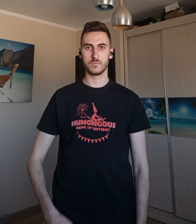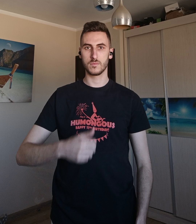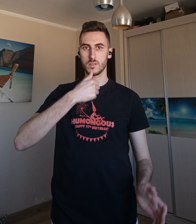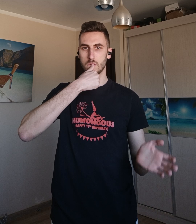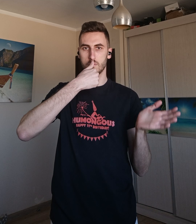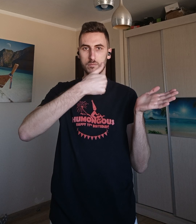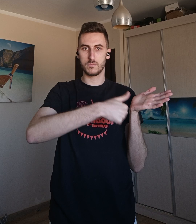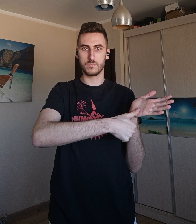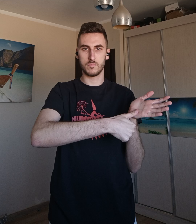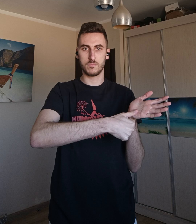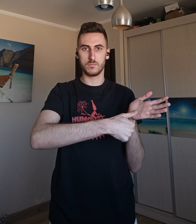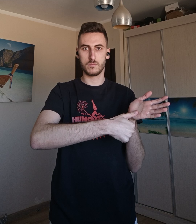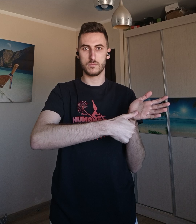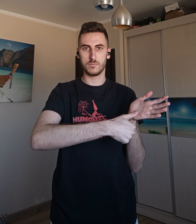בנק